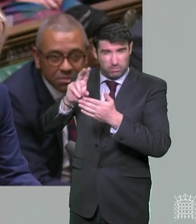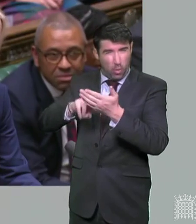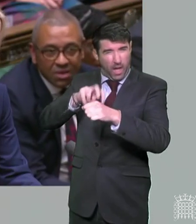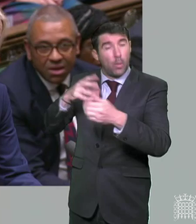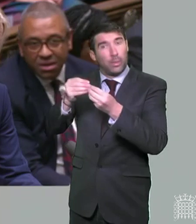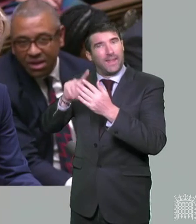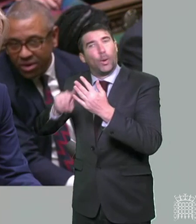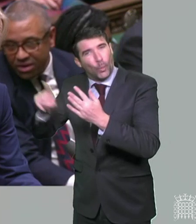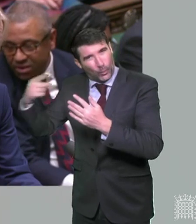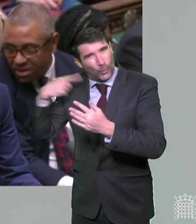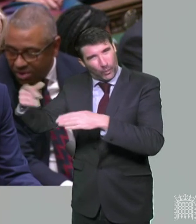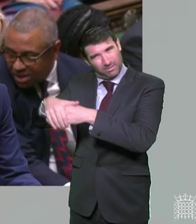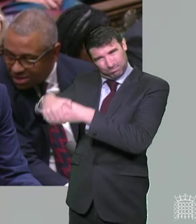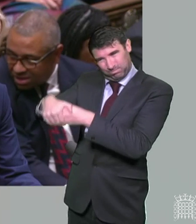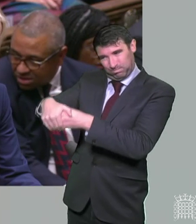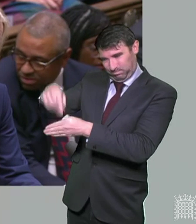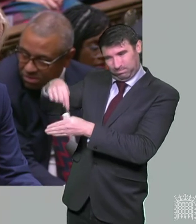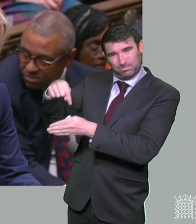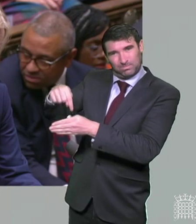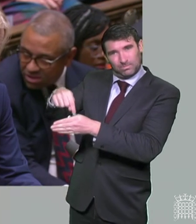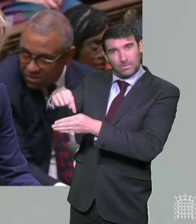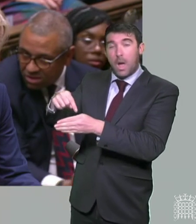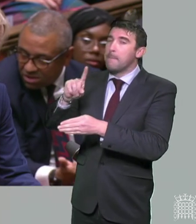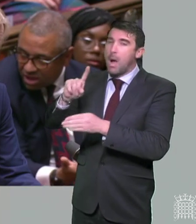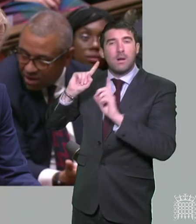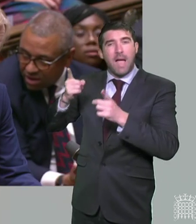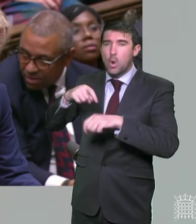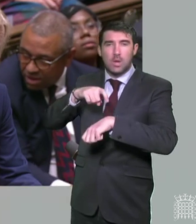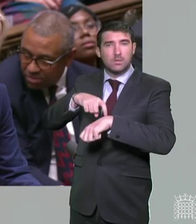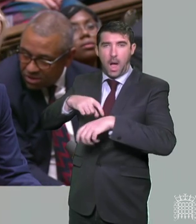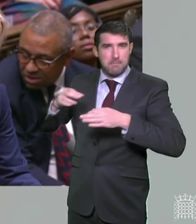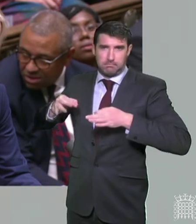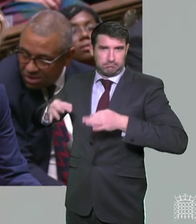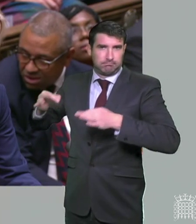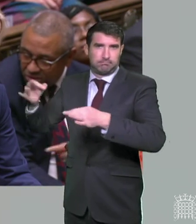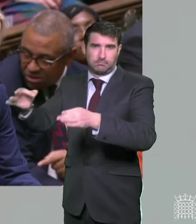What we cannot allow is for this situation to drift, because my No.